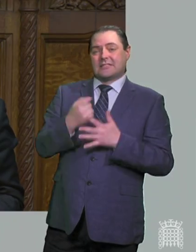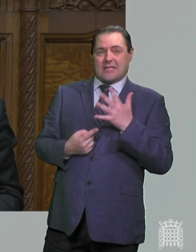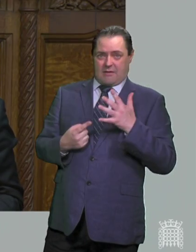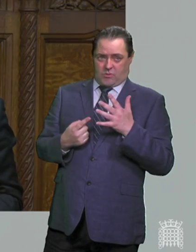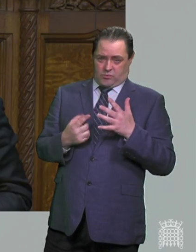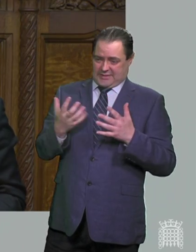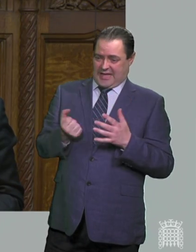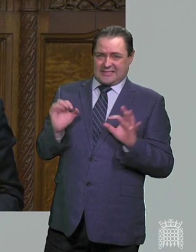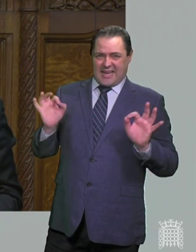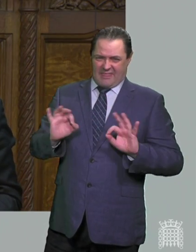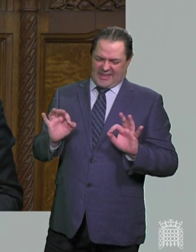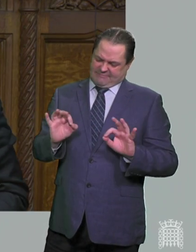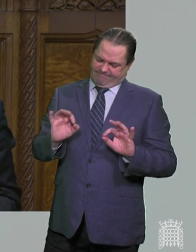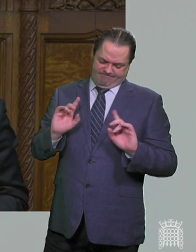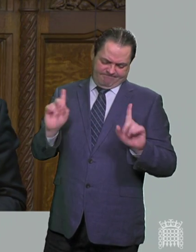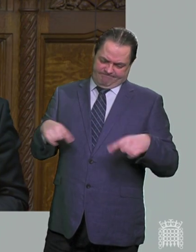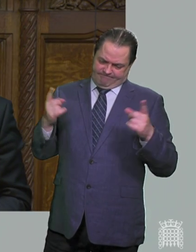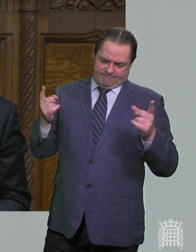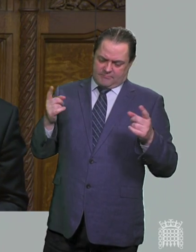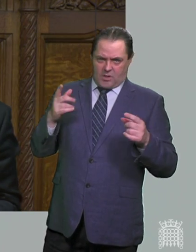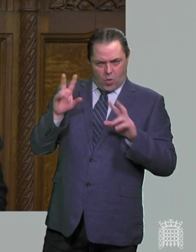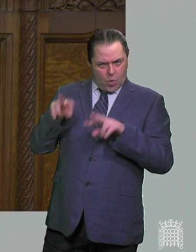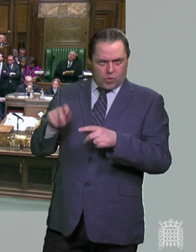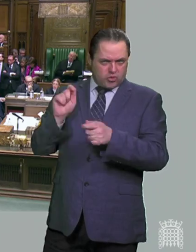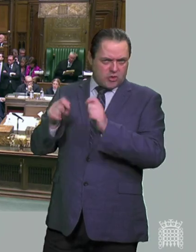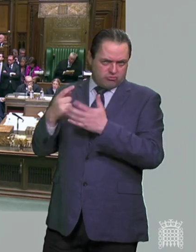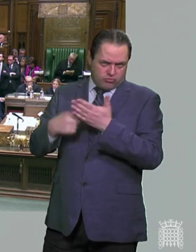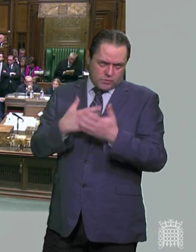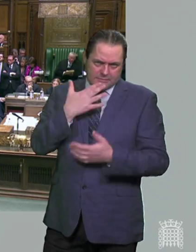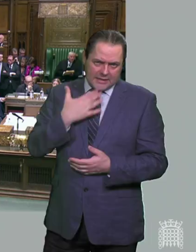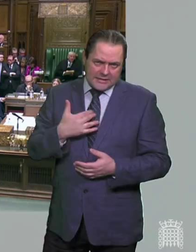That cannot be right. Will my right honourable Friend look urgently at changing that?